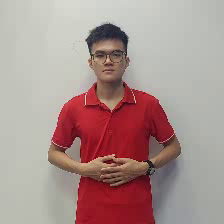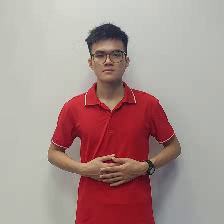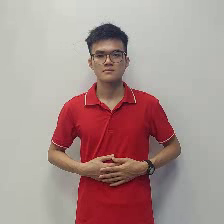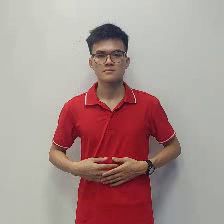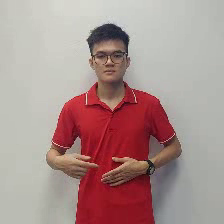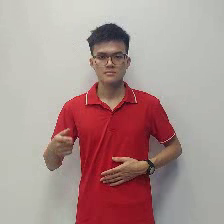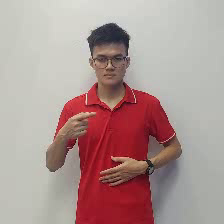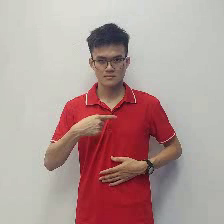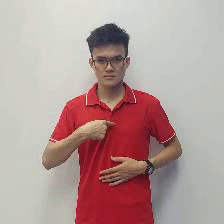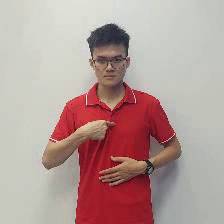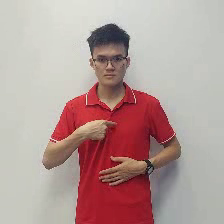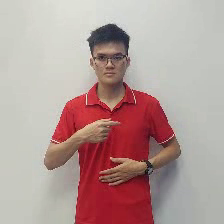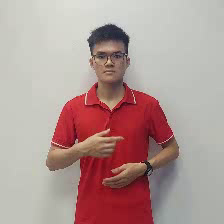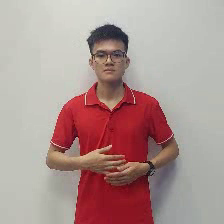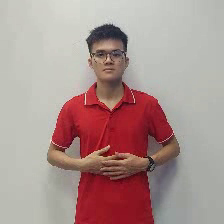Tôi